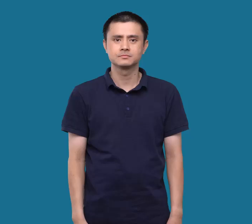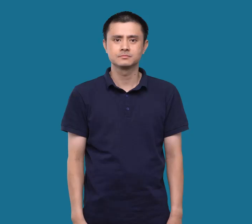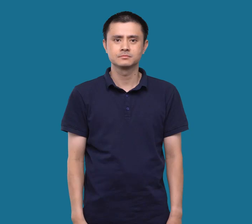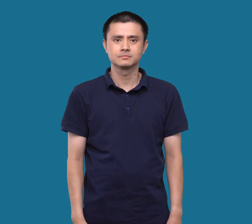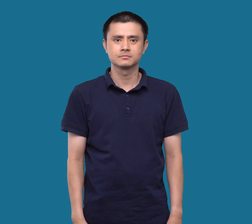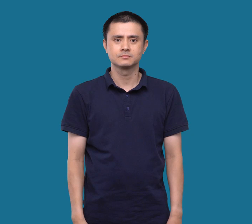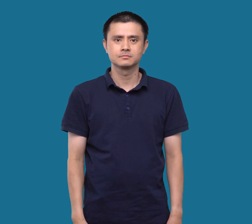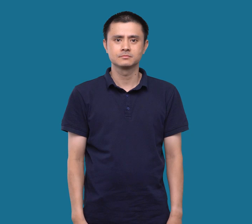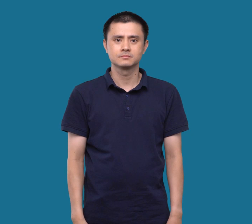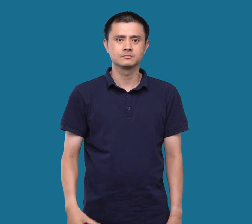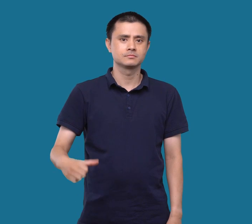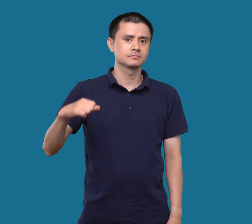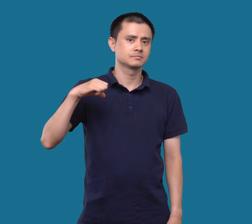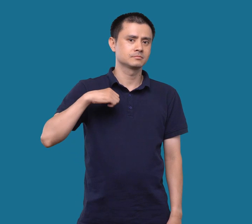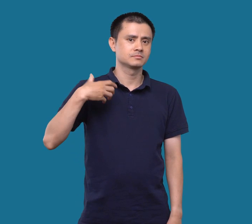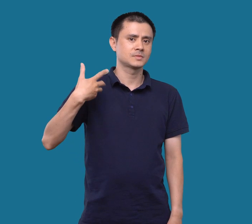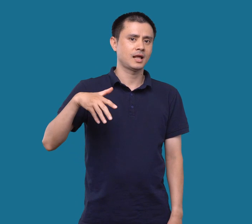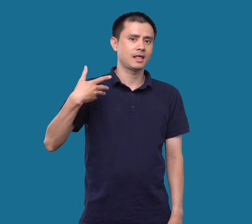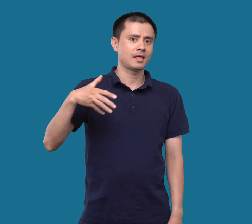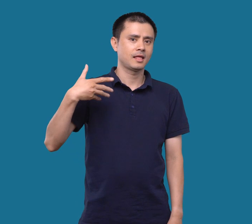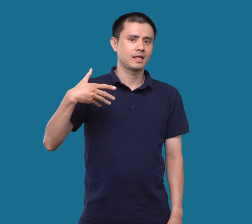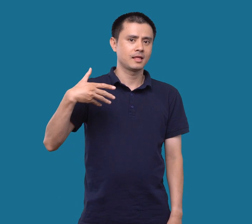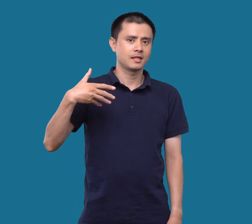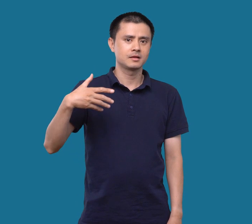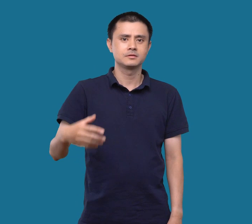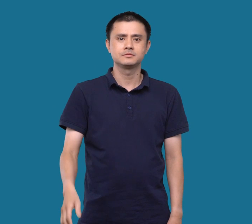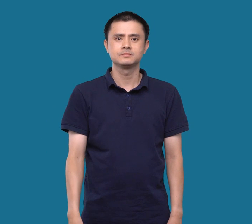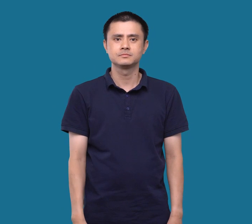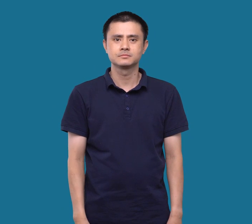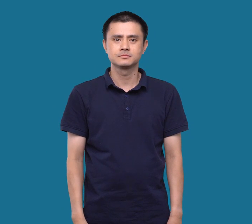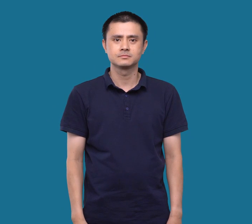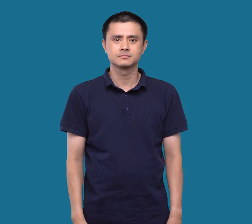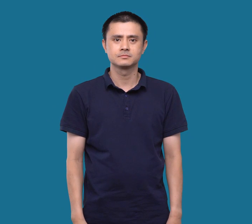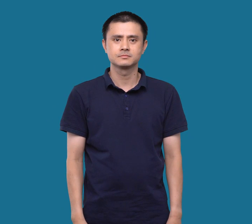nghỉ hè